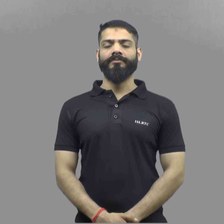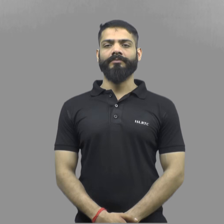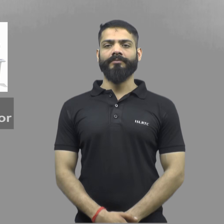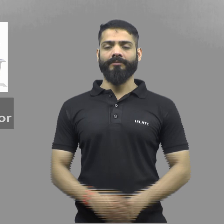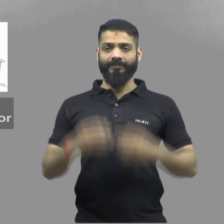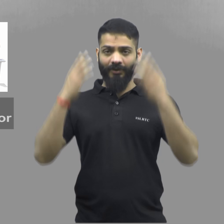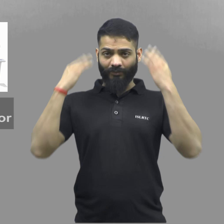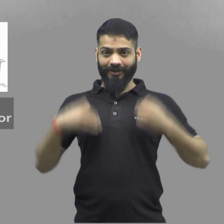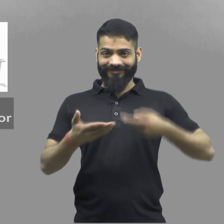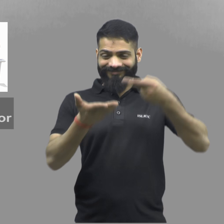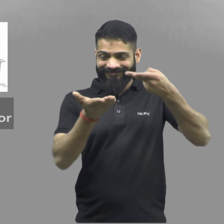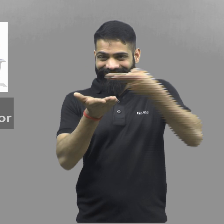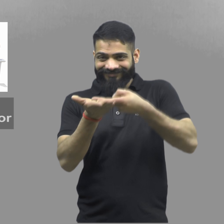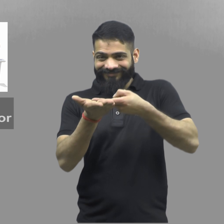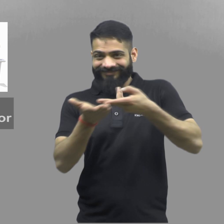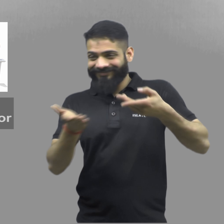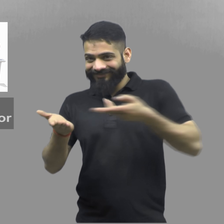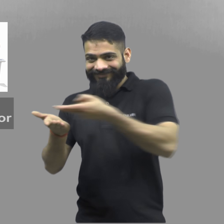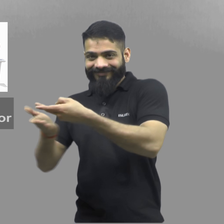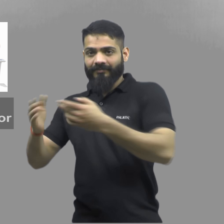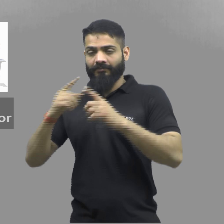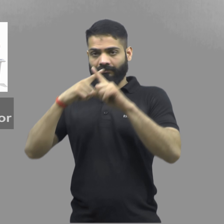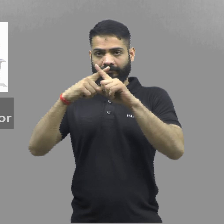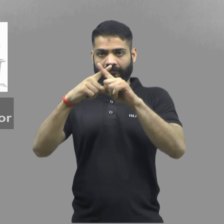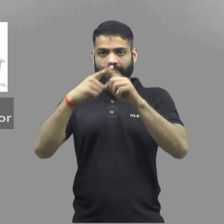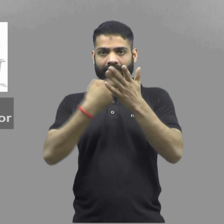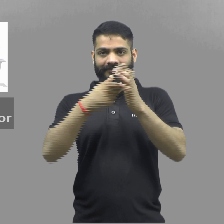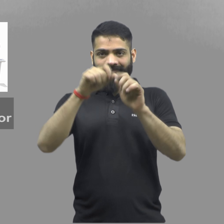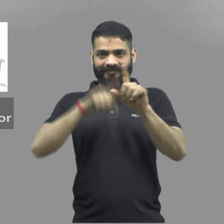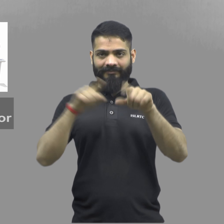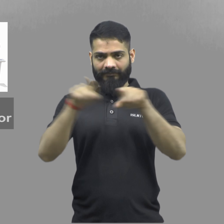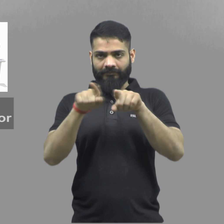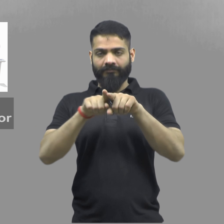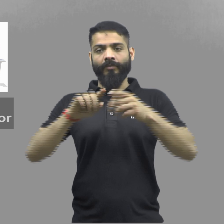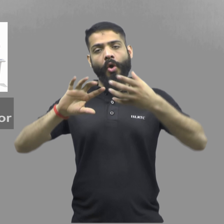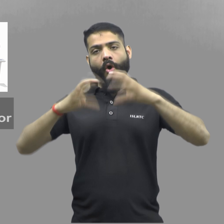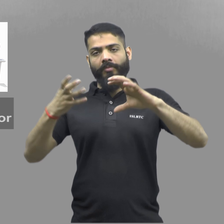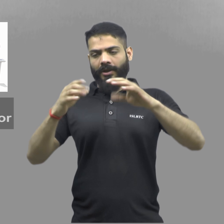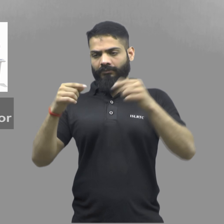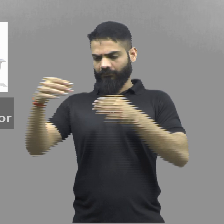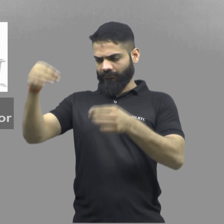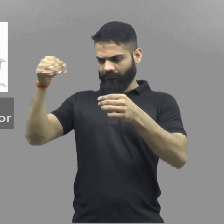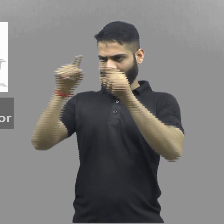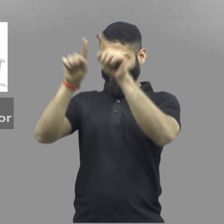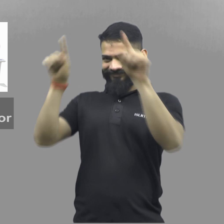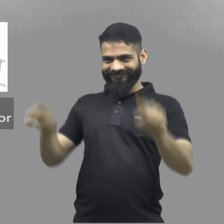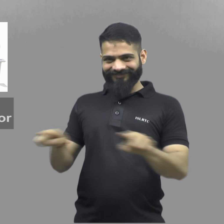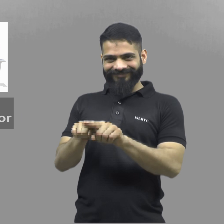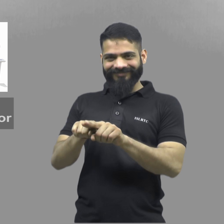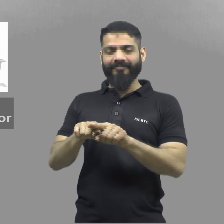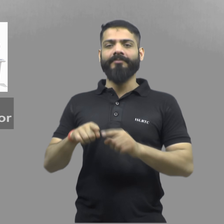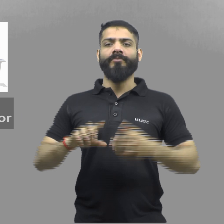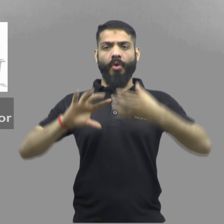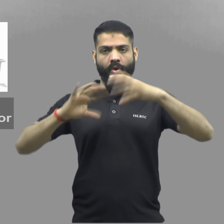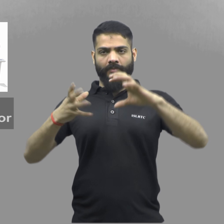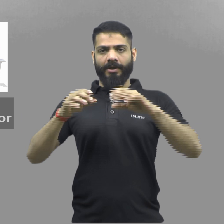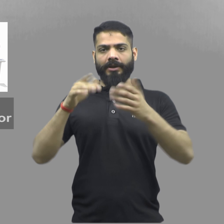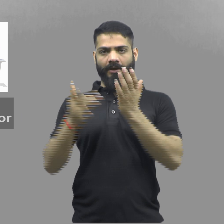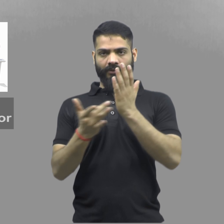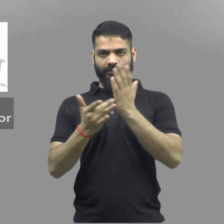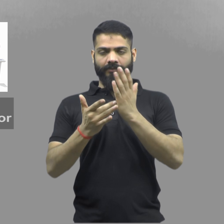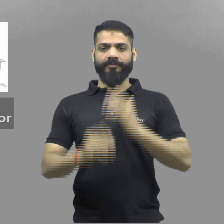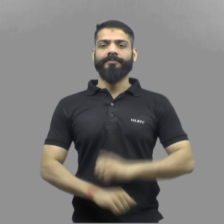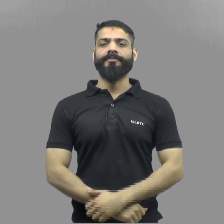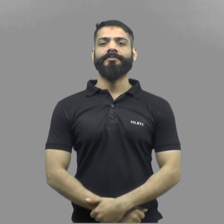Automatic Film Processor